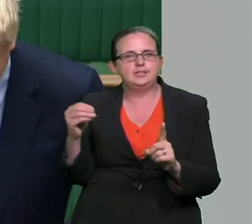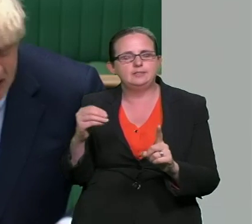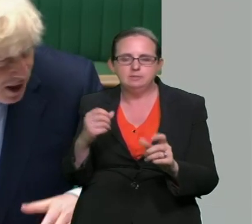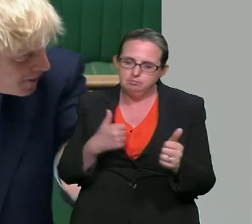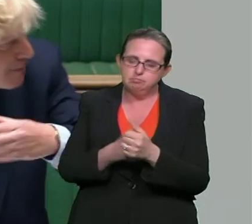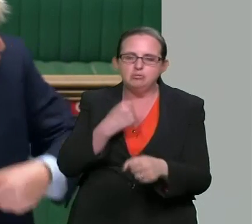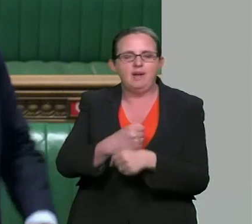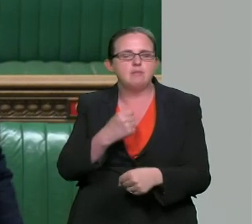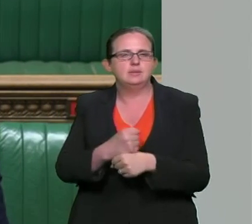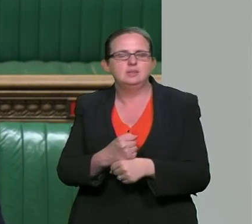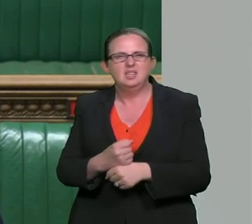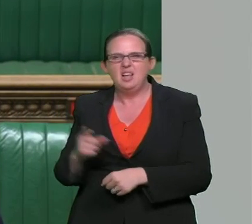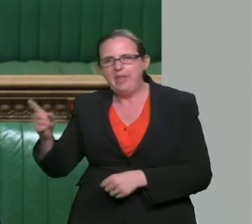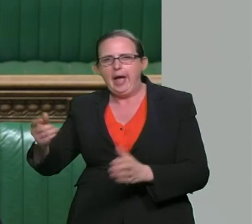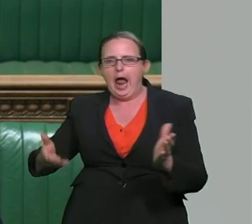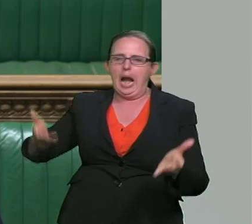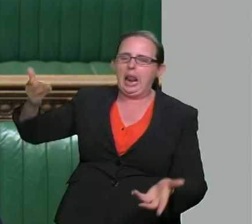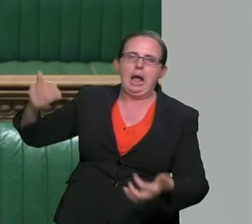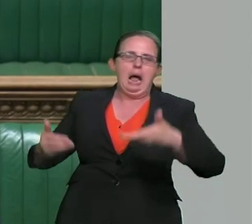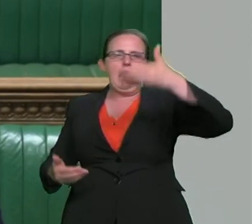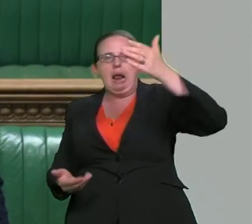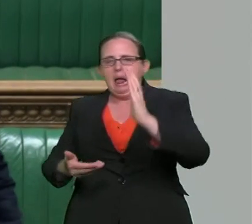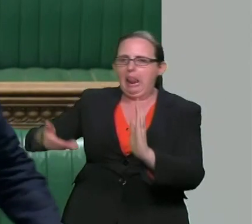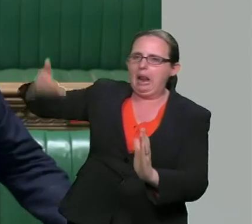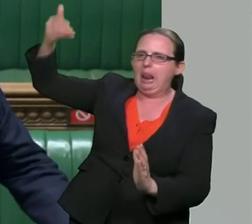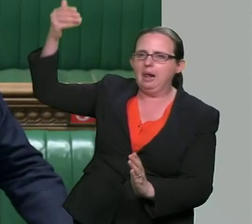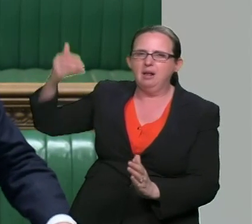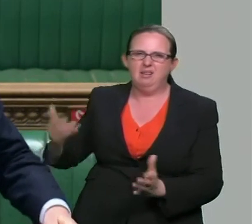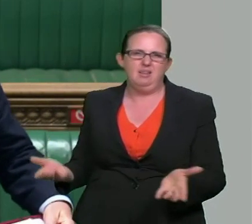The Opposition pontificate and prevaricate and procrastinate—